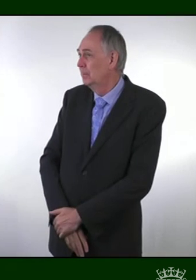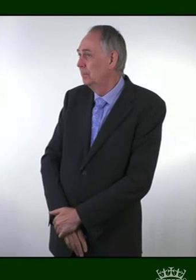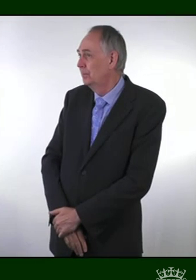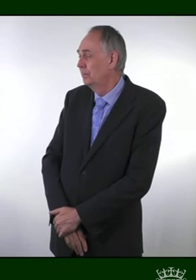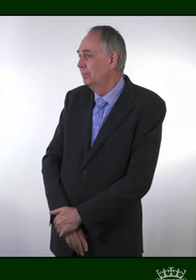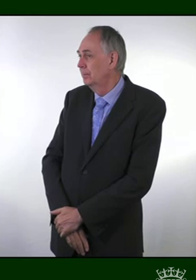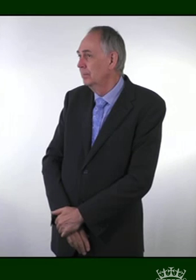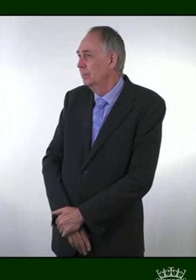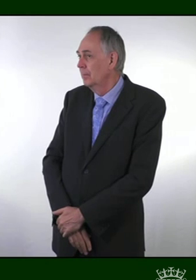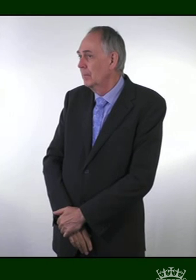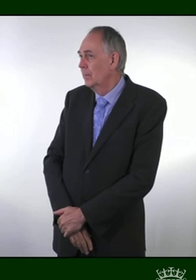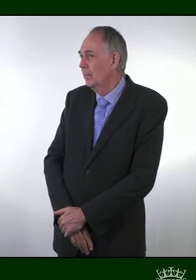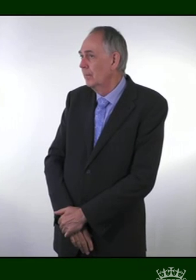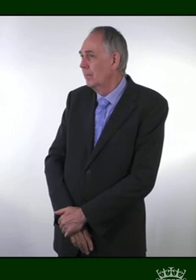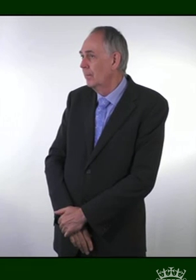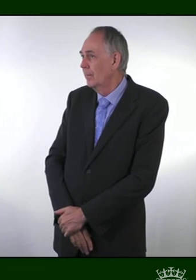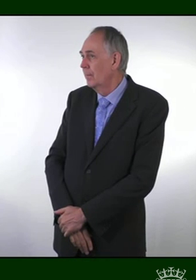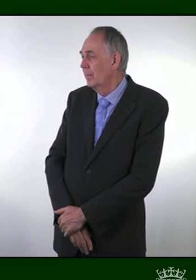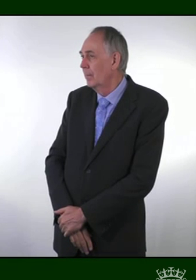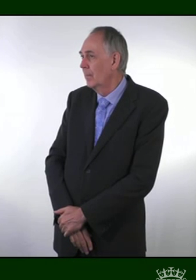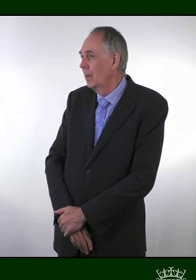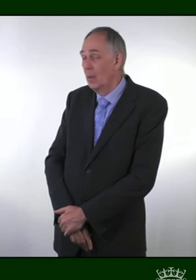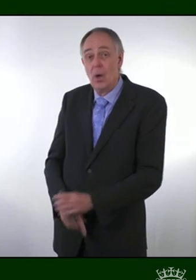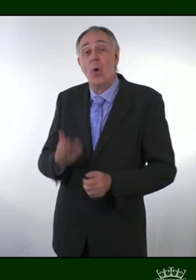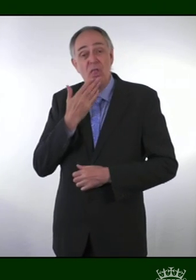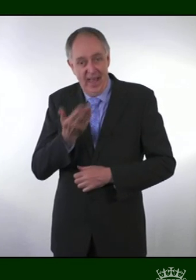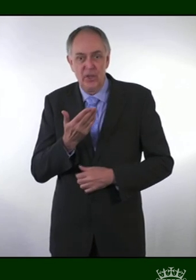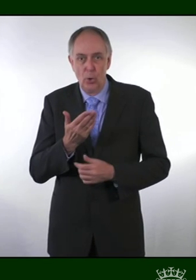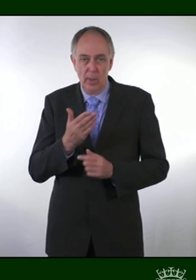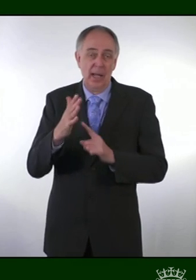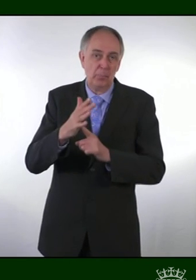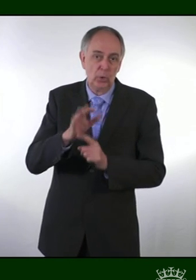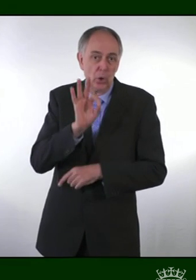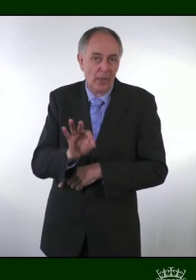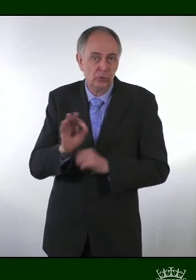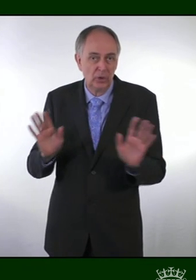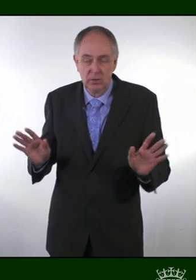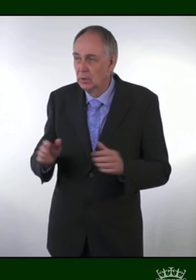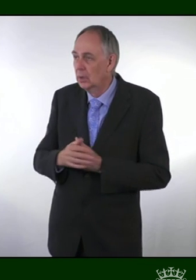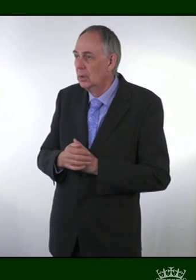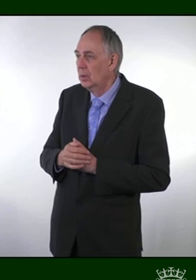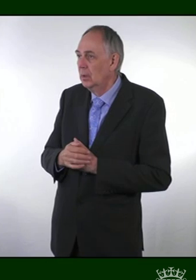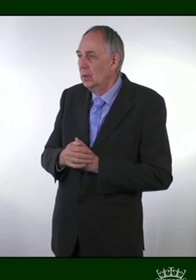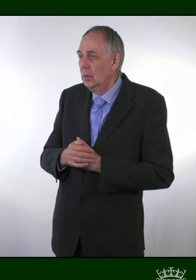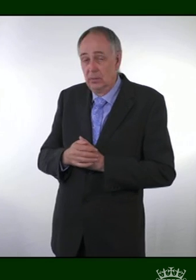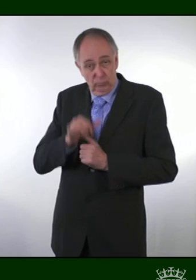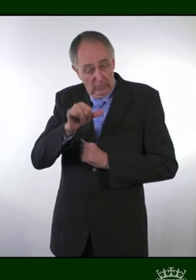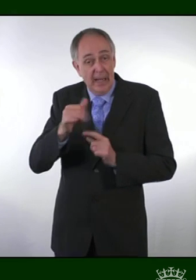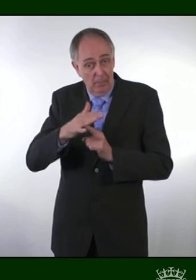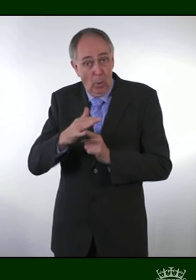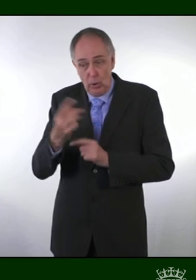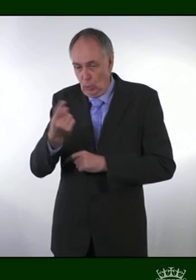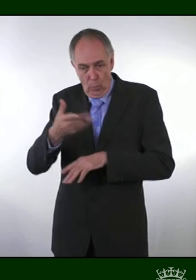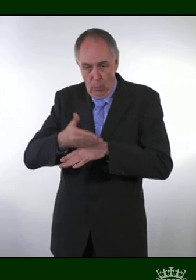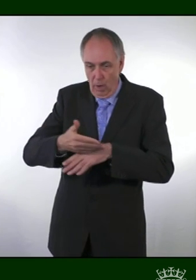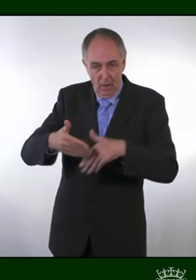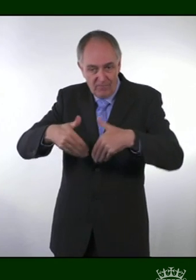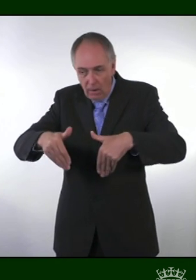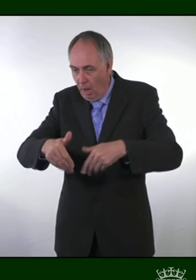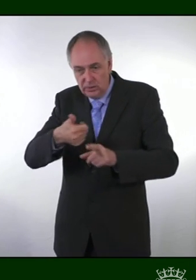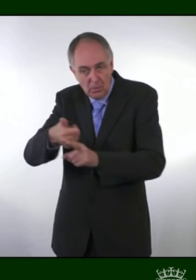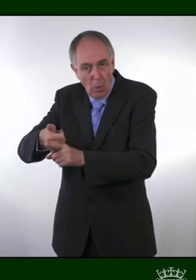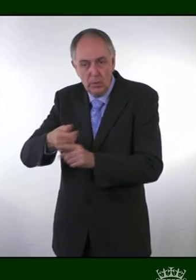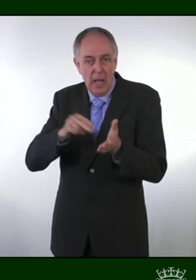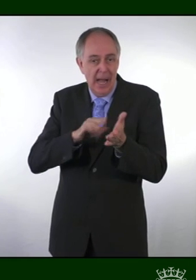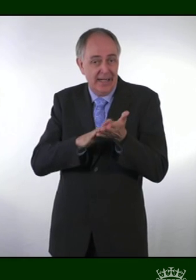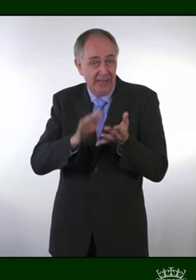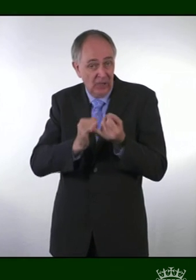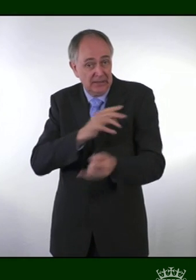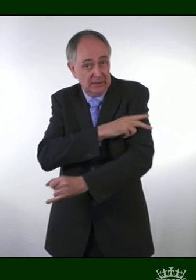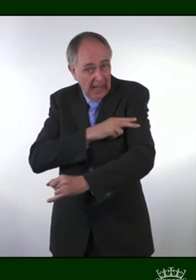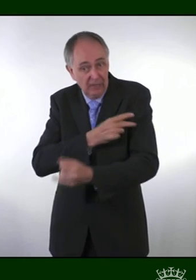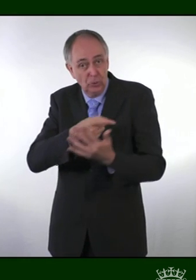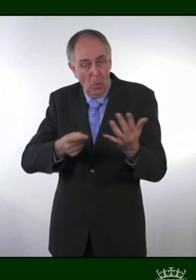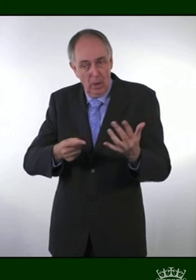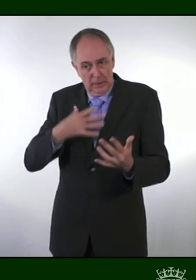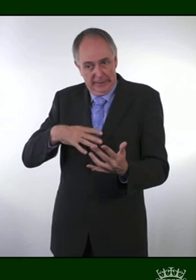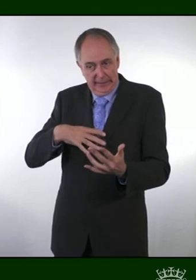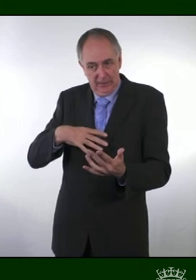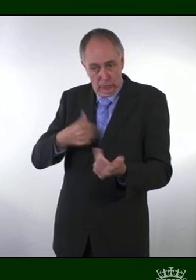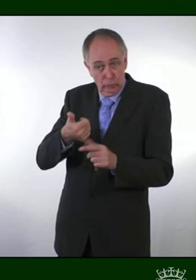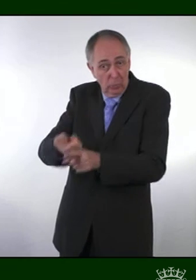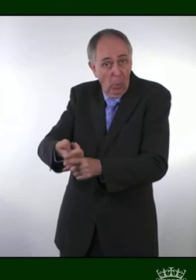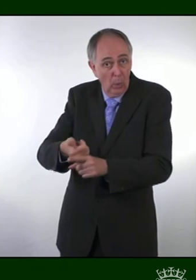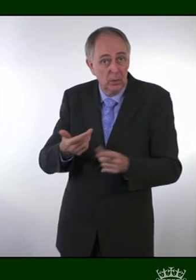I am genuinely grateful for an important question, because it is vital that people who are working on the frontline, and NHS workers in particular, get the support that they need.